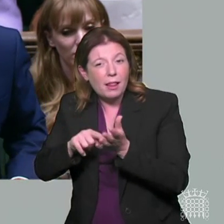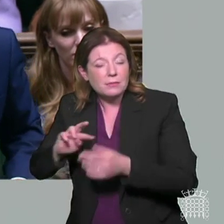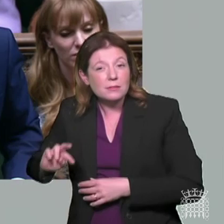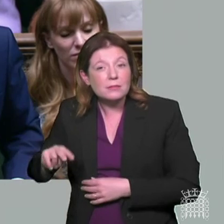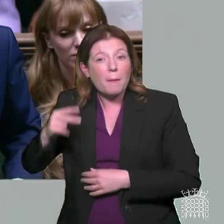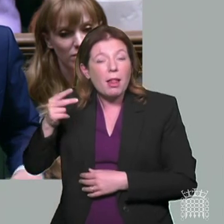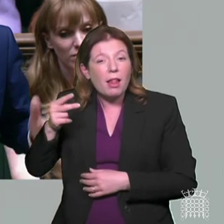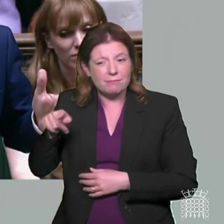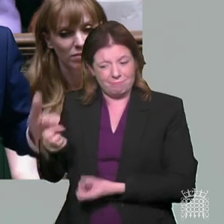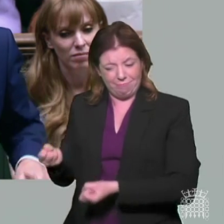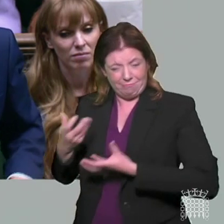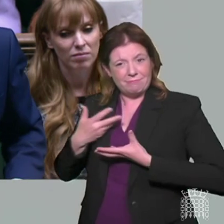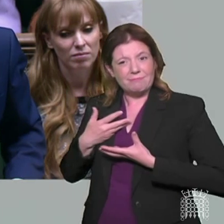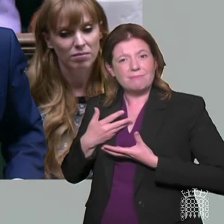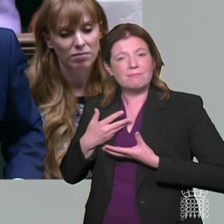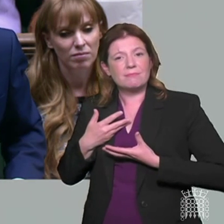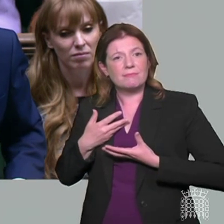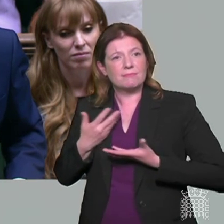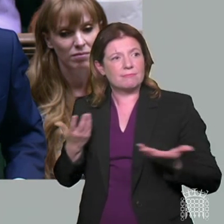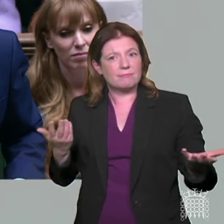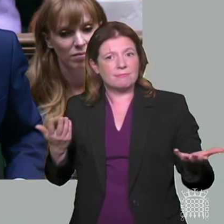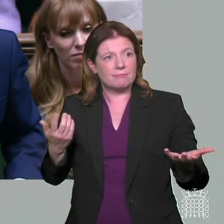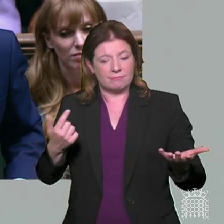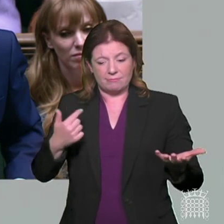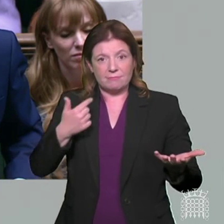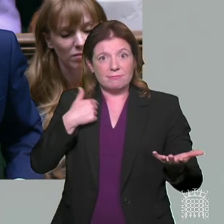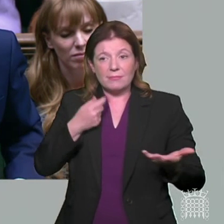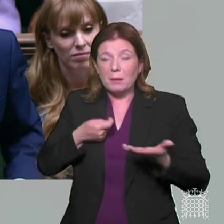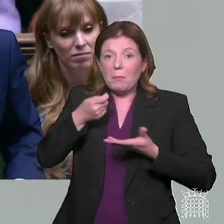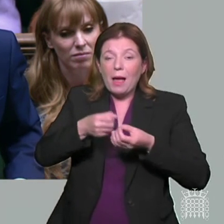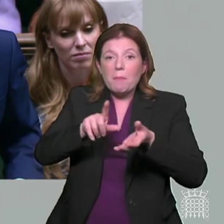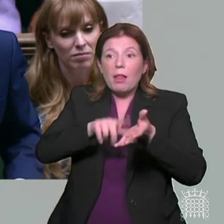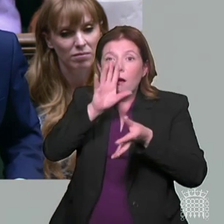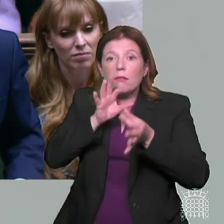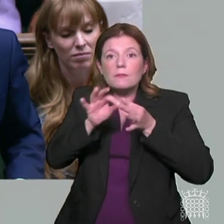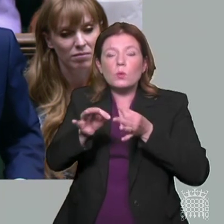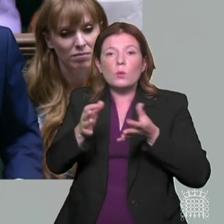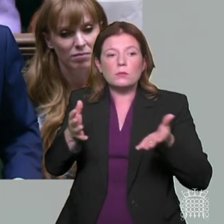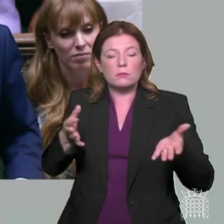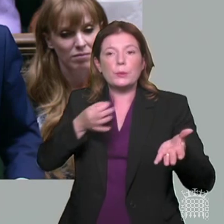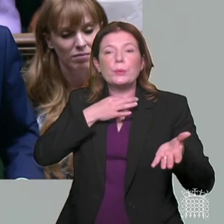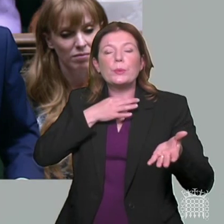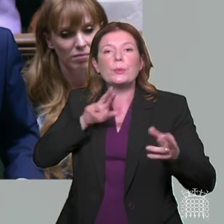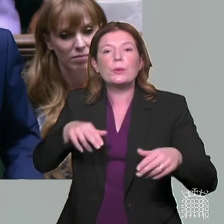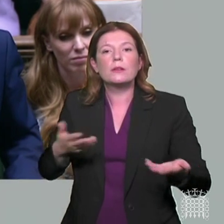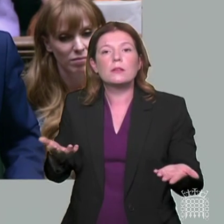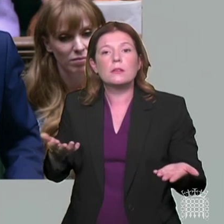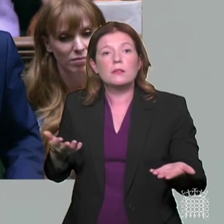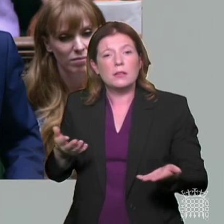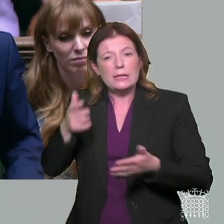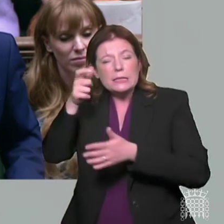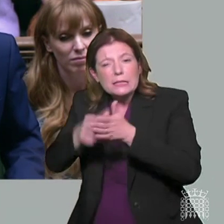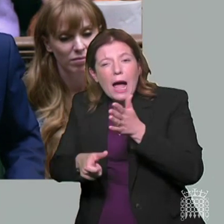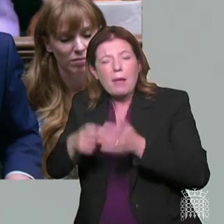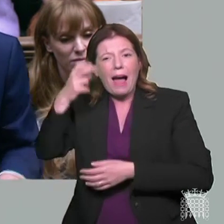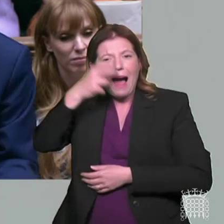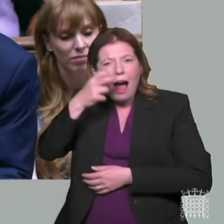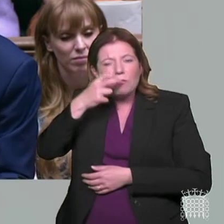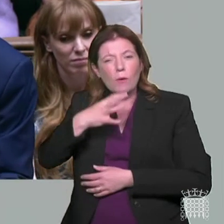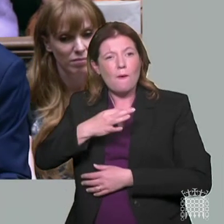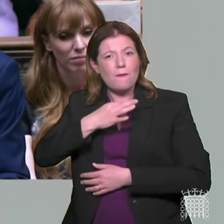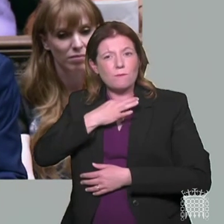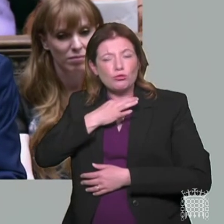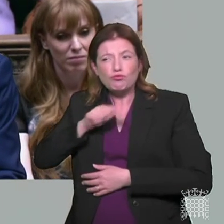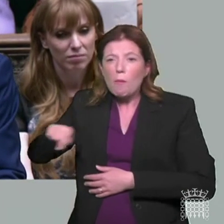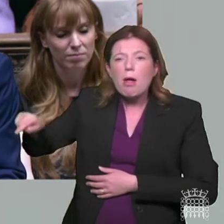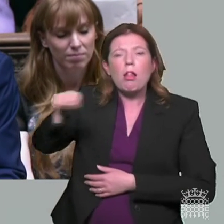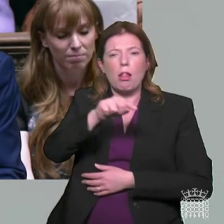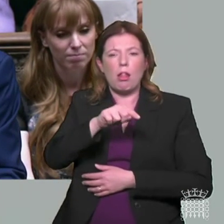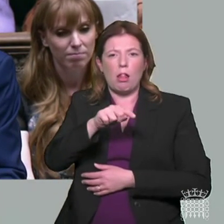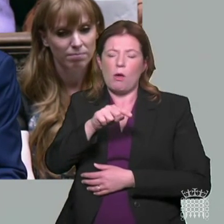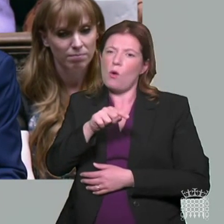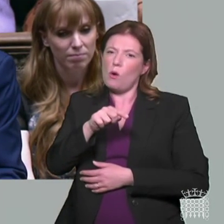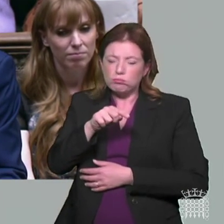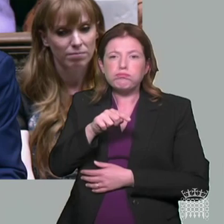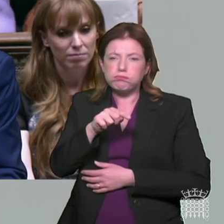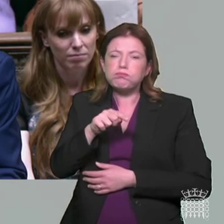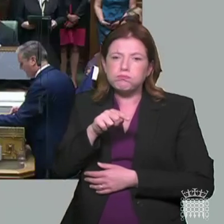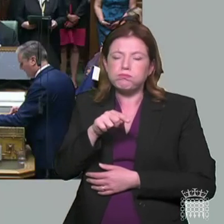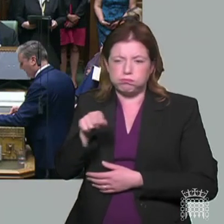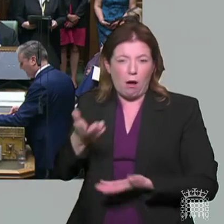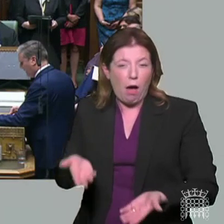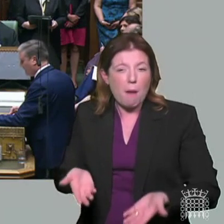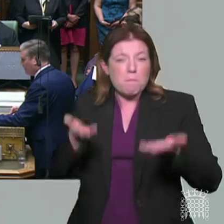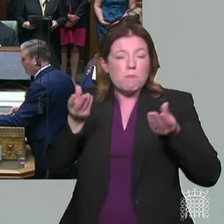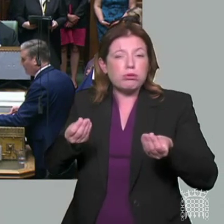Phoenix says he feels like he is being “priced out of existence.” And it is not just him: millions of our disabled, elderly and vulnerable neighbours are at the sharp end of this crisis.